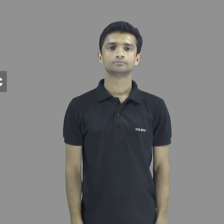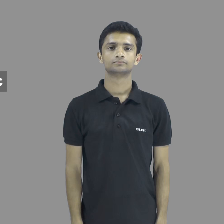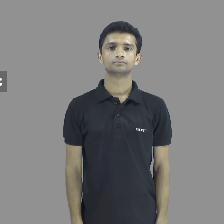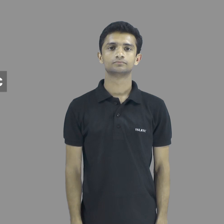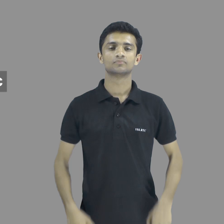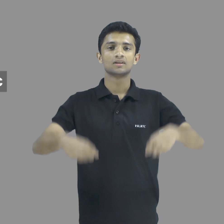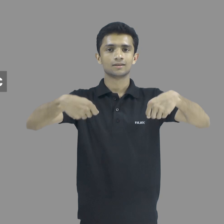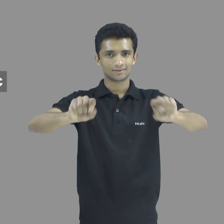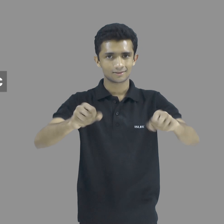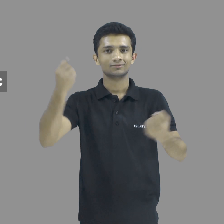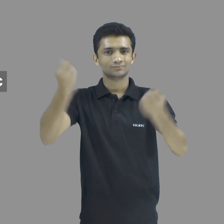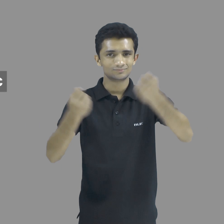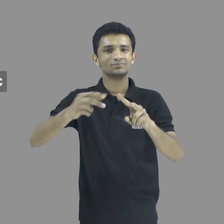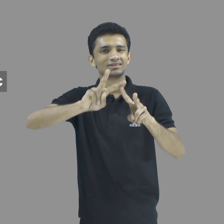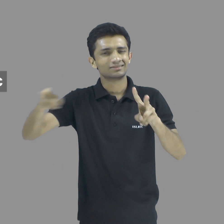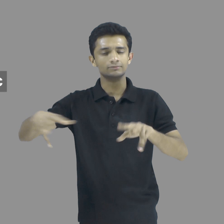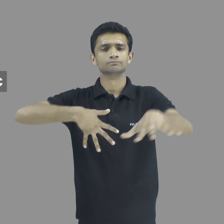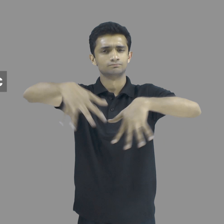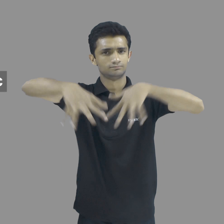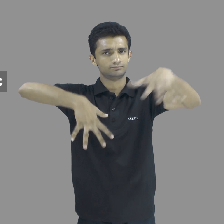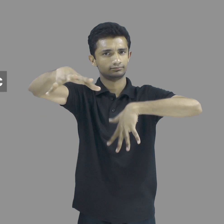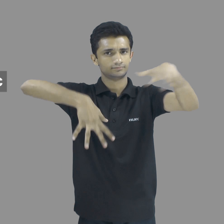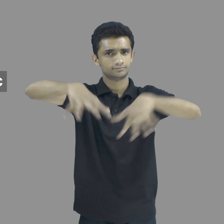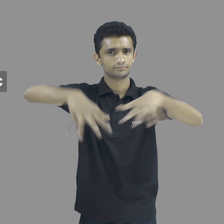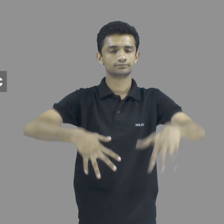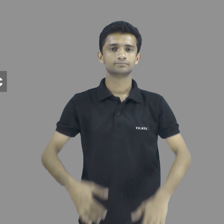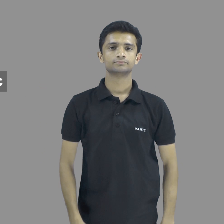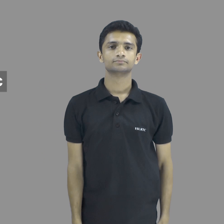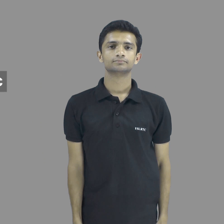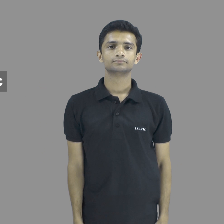Traffic